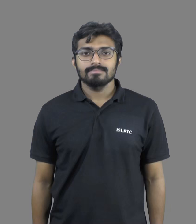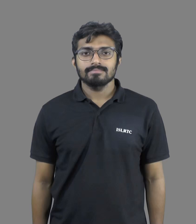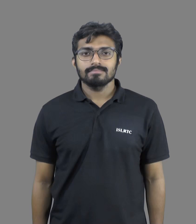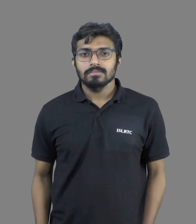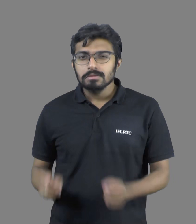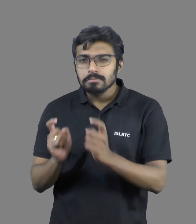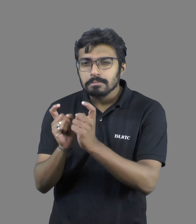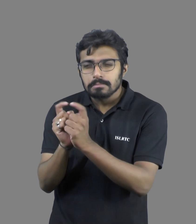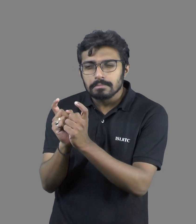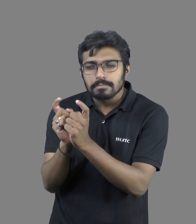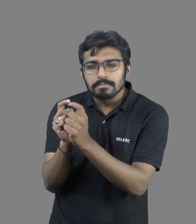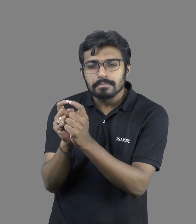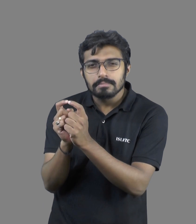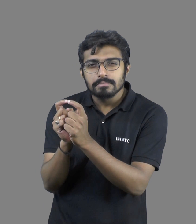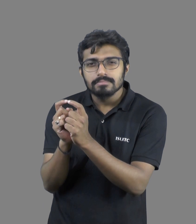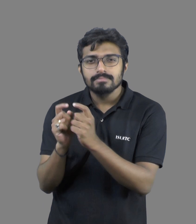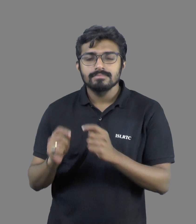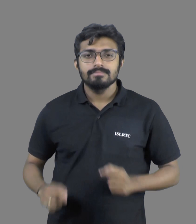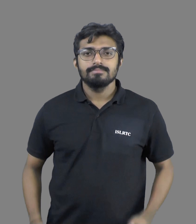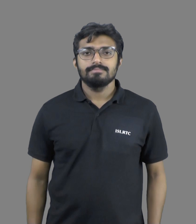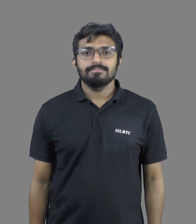Gossip